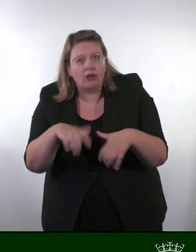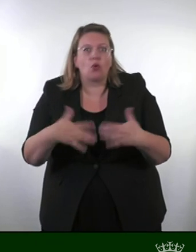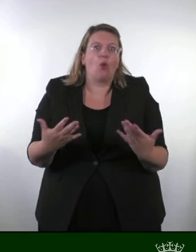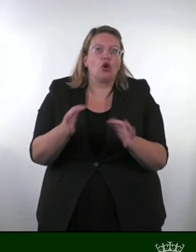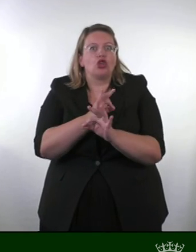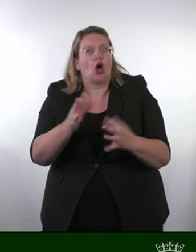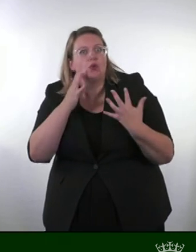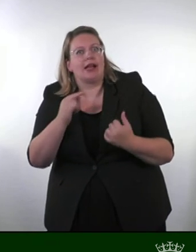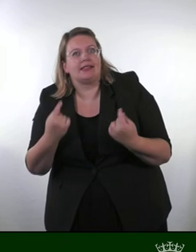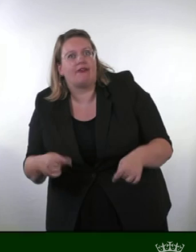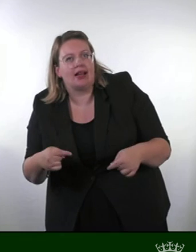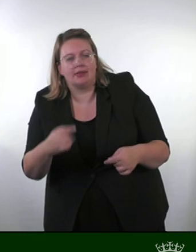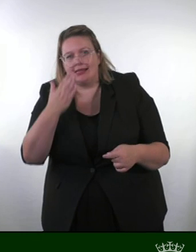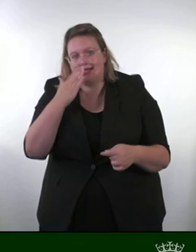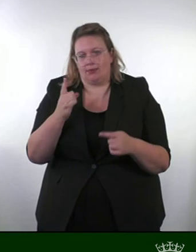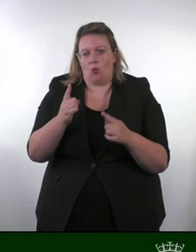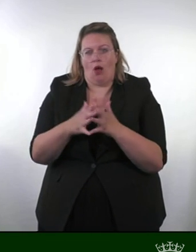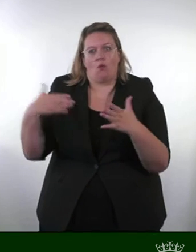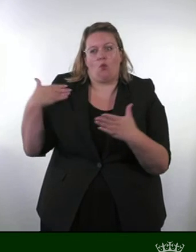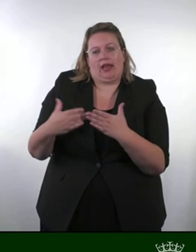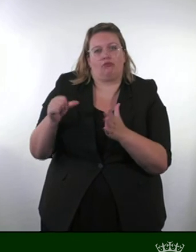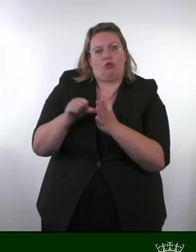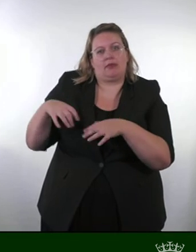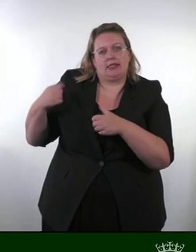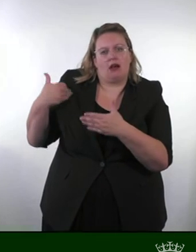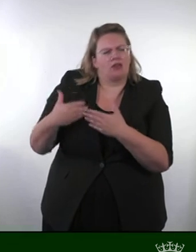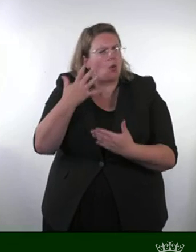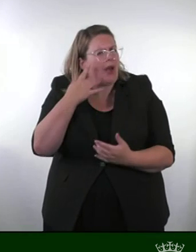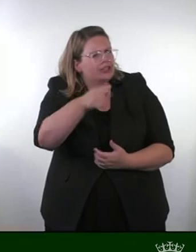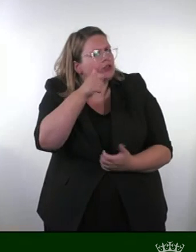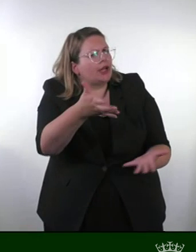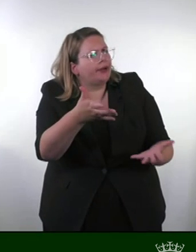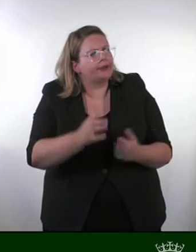It is in the last week that this issue has arisen. When did he first know that that was a problem?